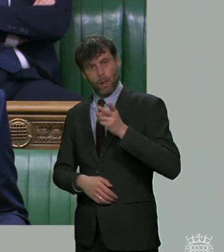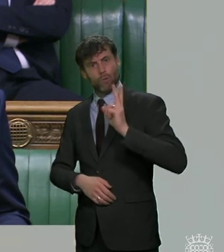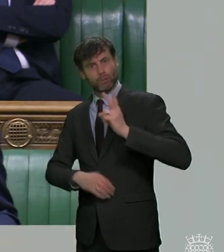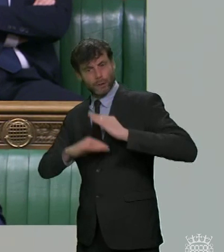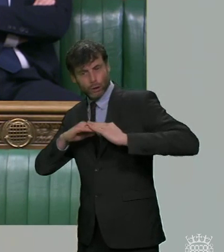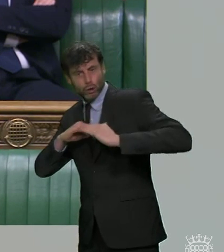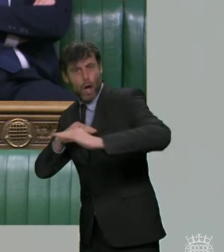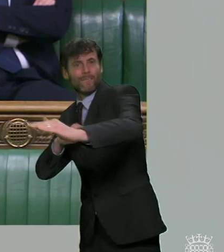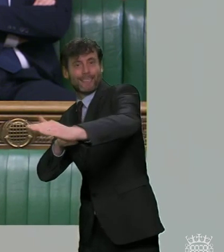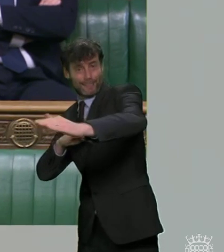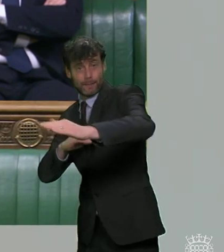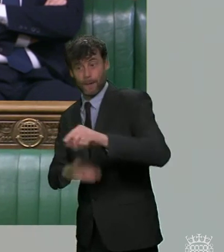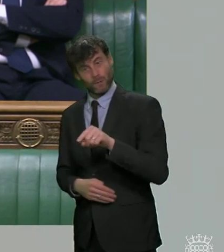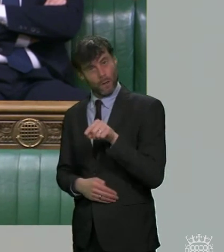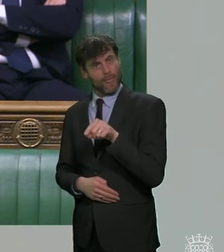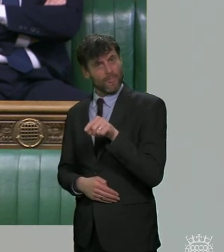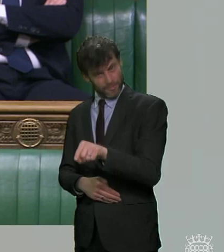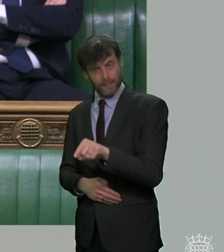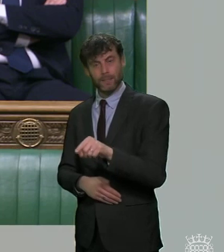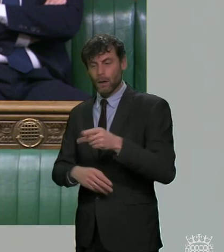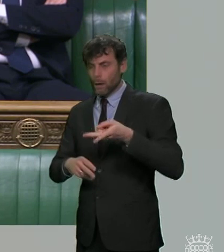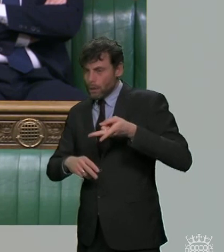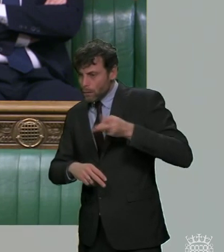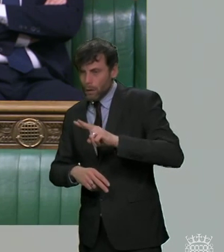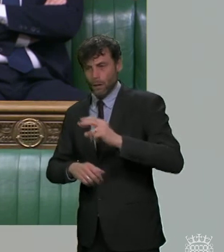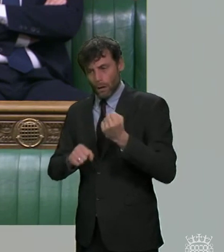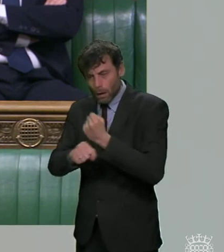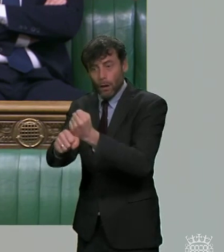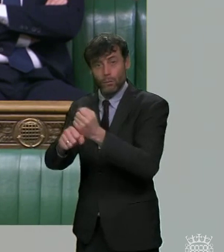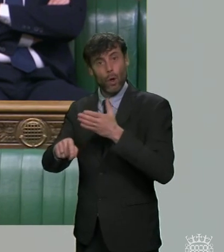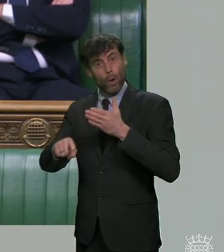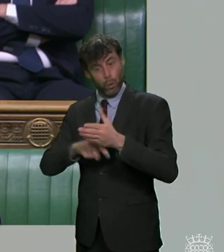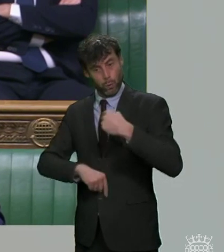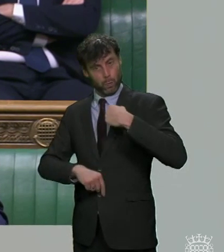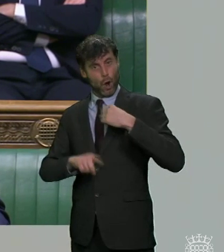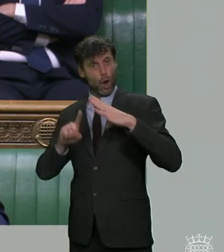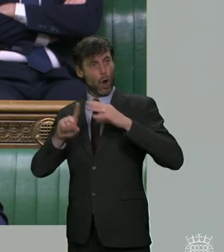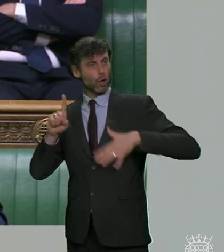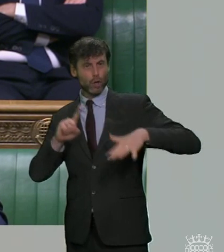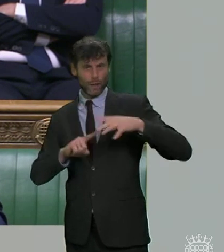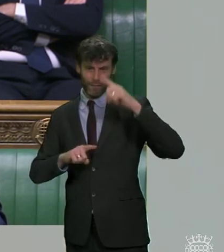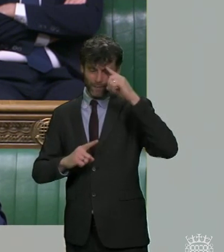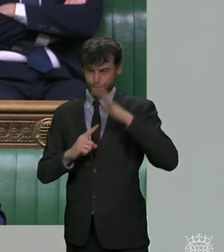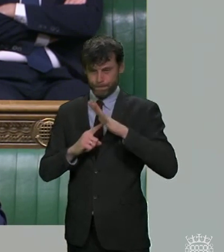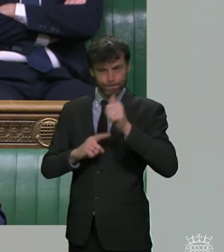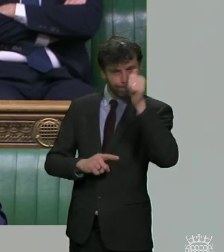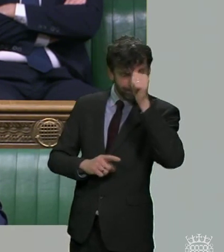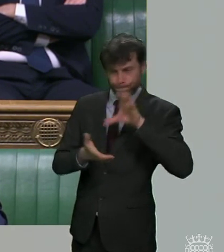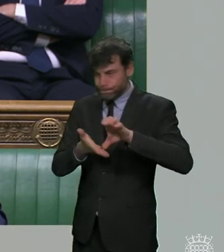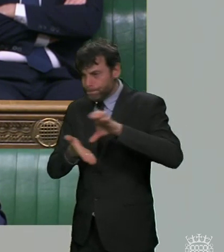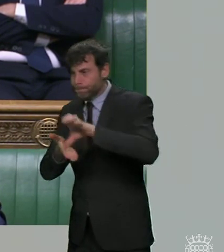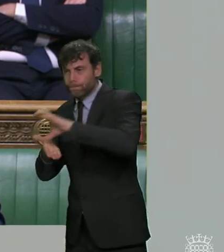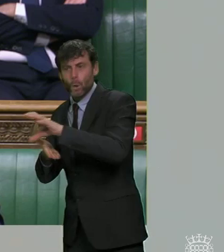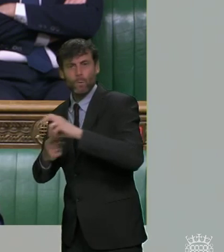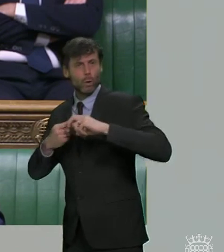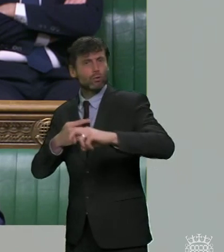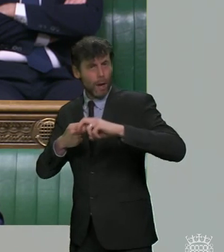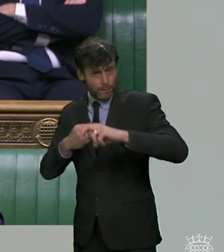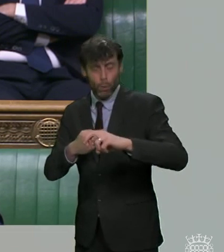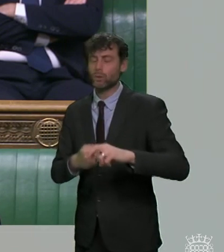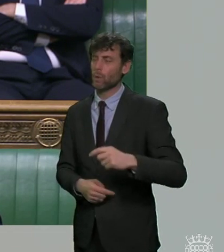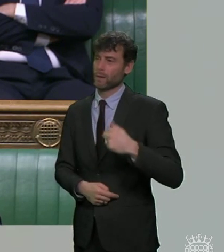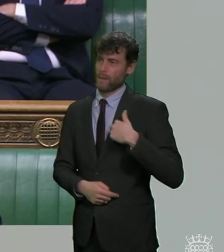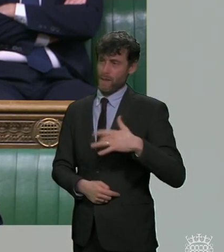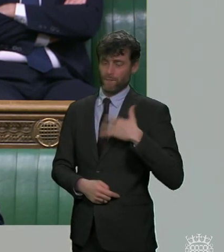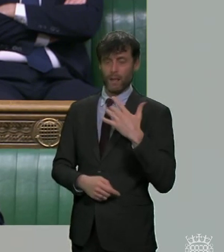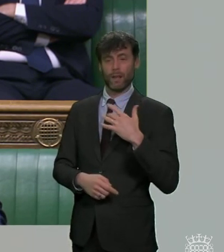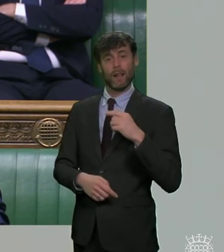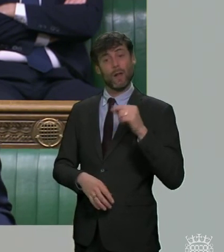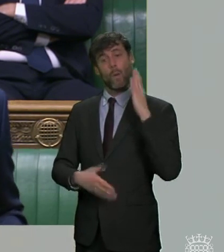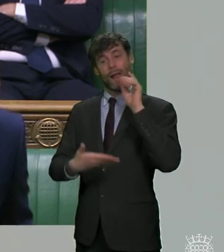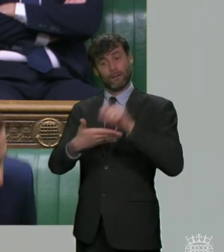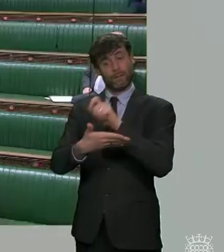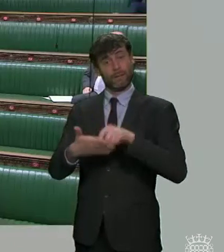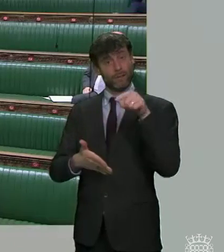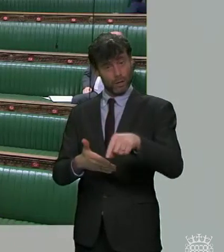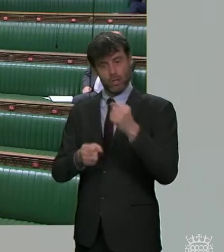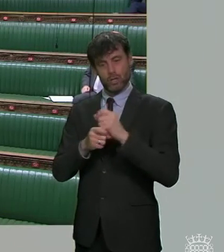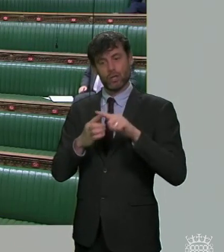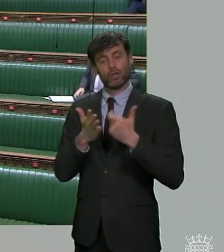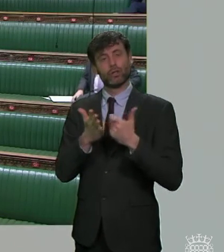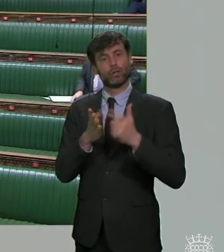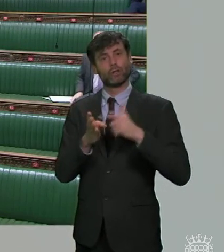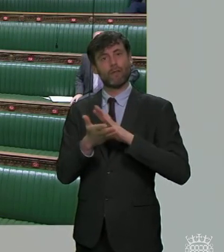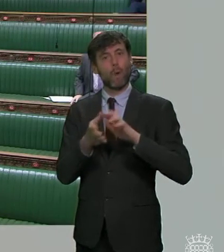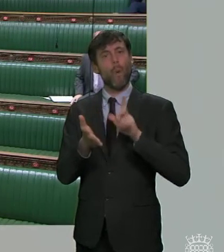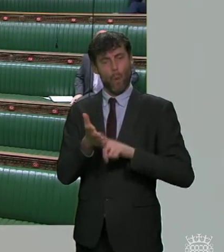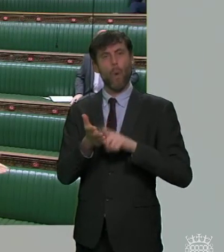Does the Prime Minister agree that this shows that it is Conservative Governments who invest in infrastructure and that if elected in May Conservative candidates like Jerry Hall will deliver for the people of Eastleigh, Hedge End and West End?